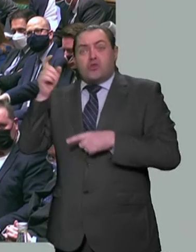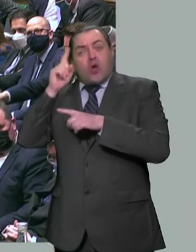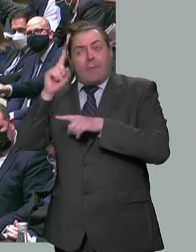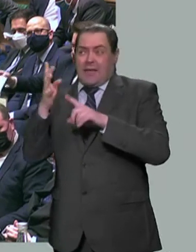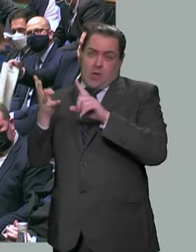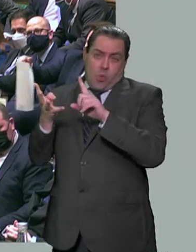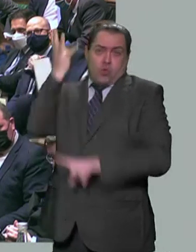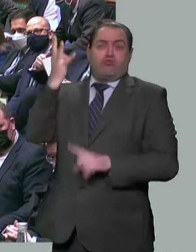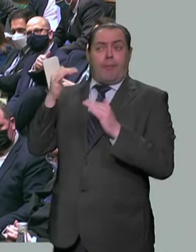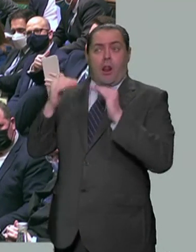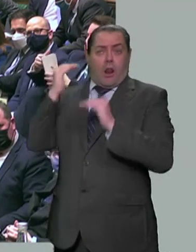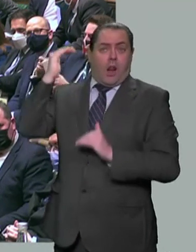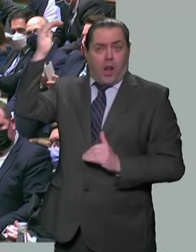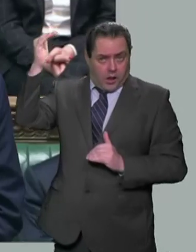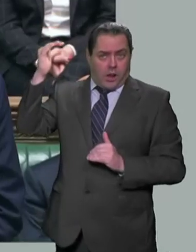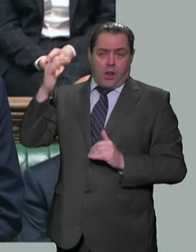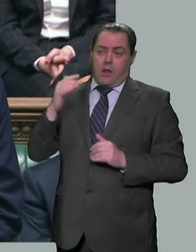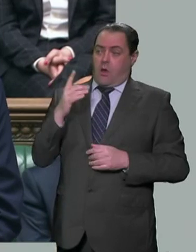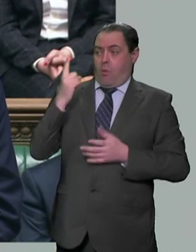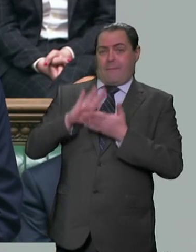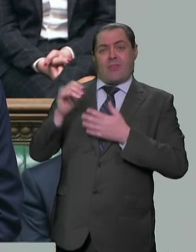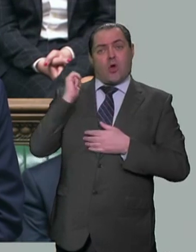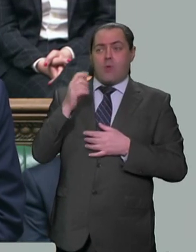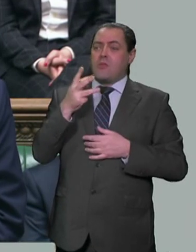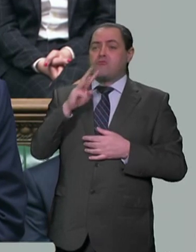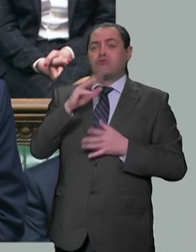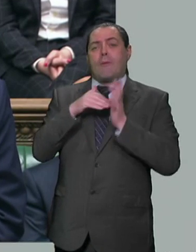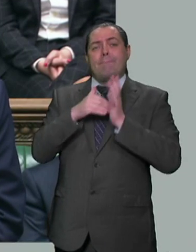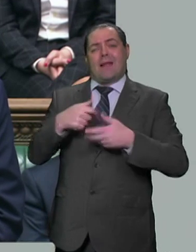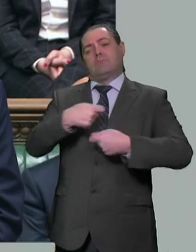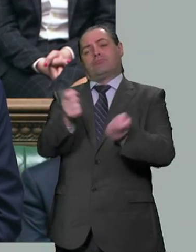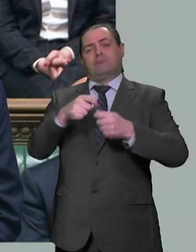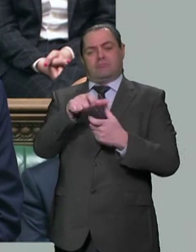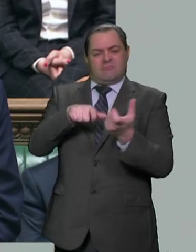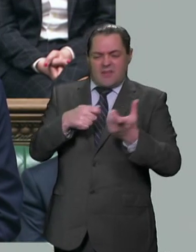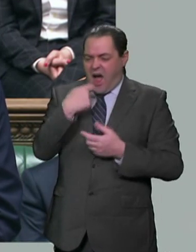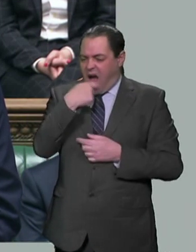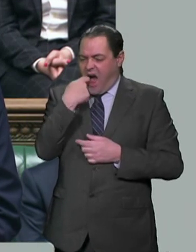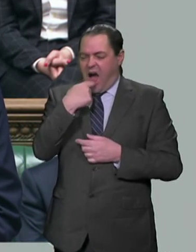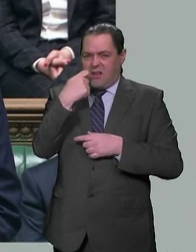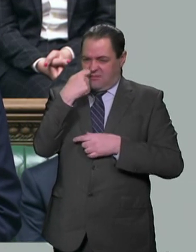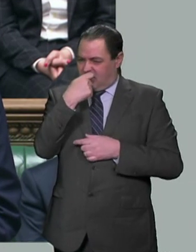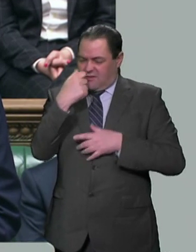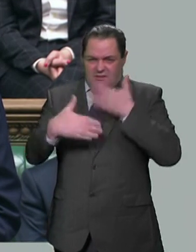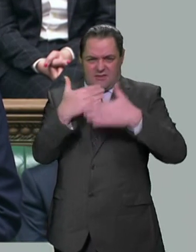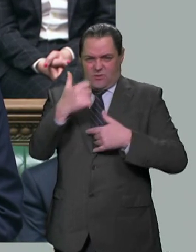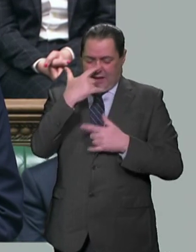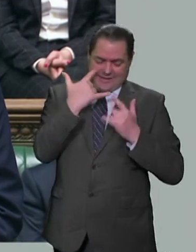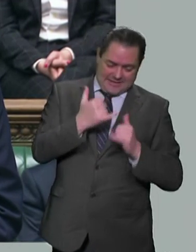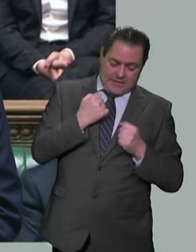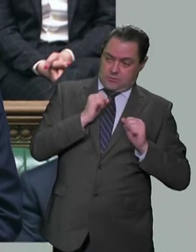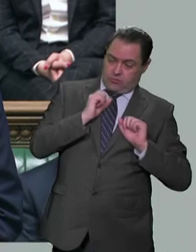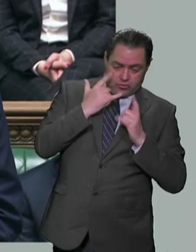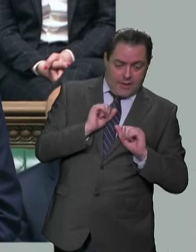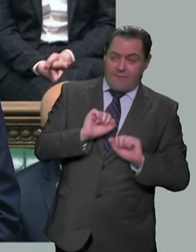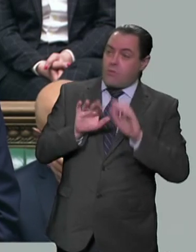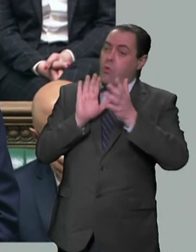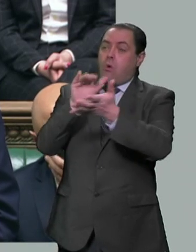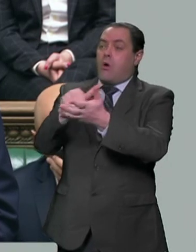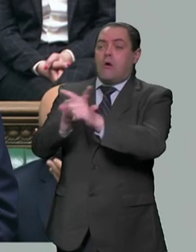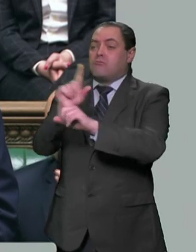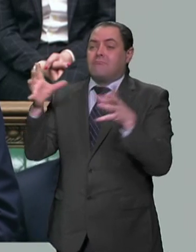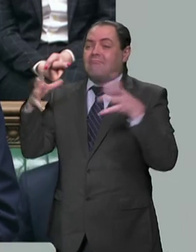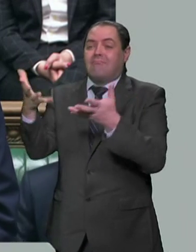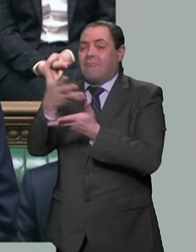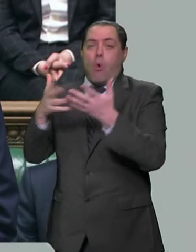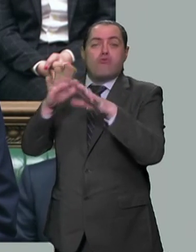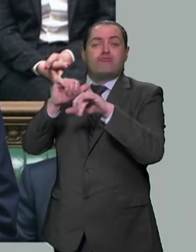Last month alone, we distributed 300 million lateral flow devices, enabling millions of people to get tested and keep their loved ones, friends and colleagues safe in the run-up to Christmas.